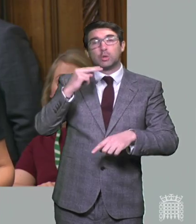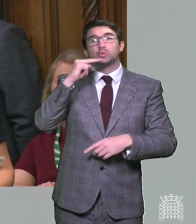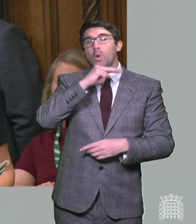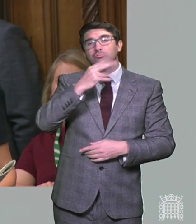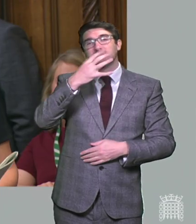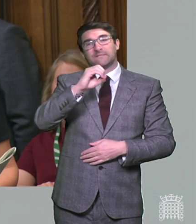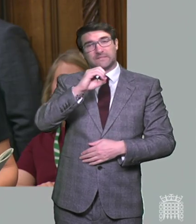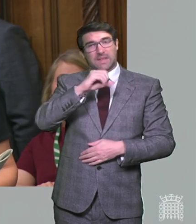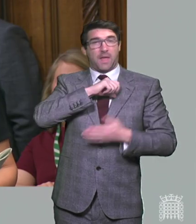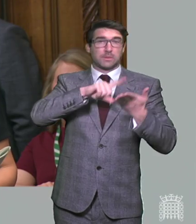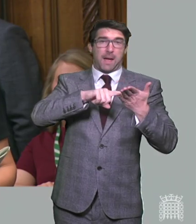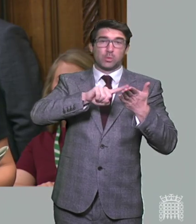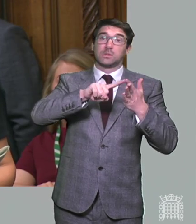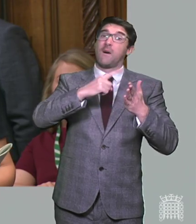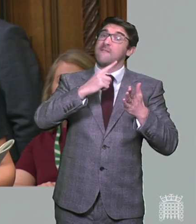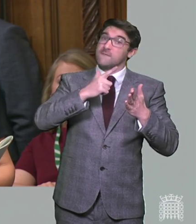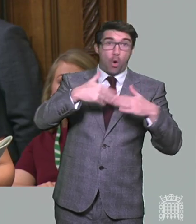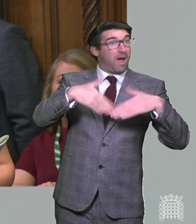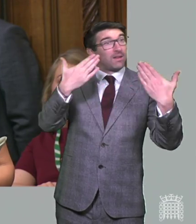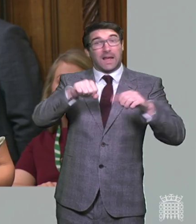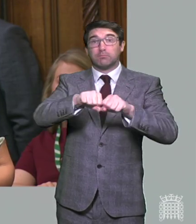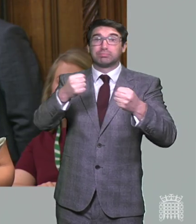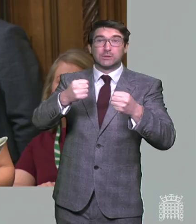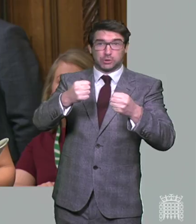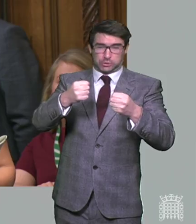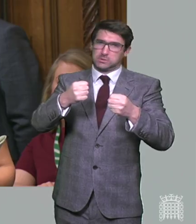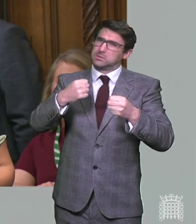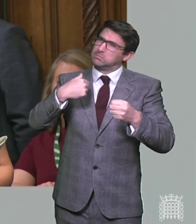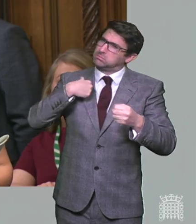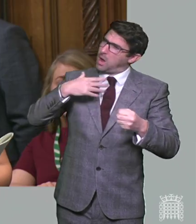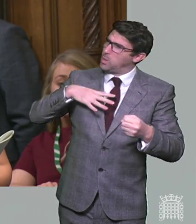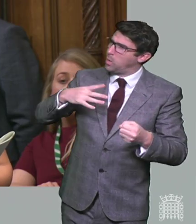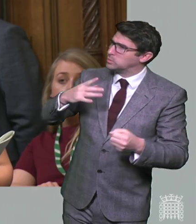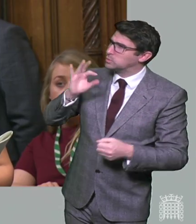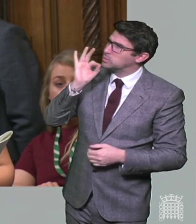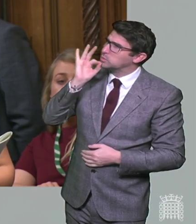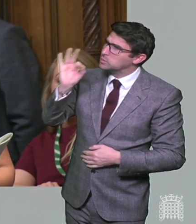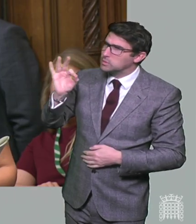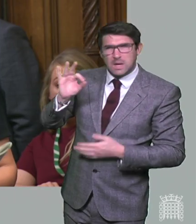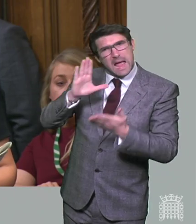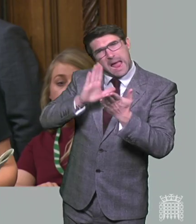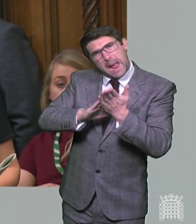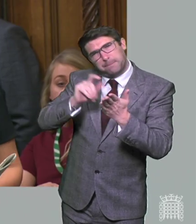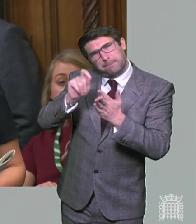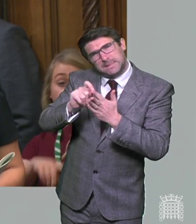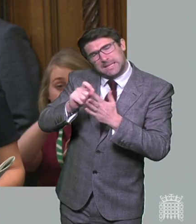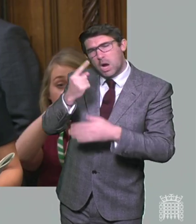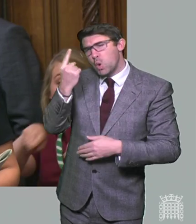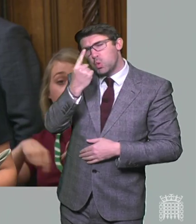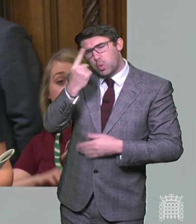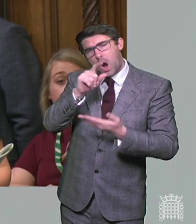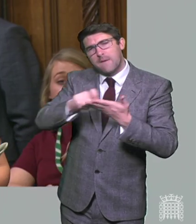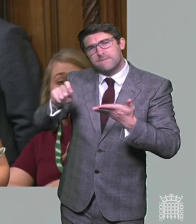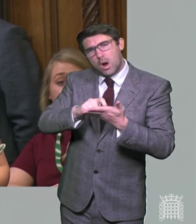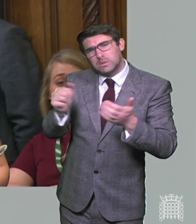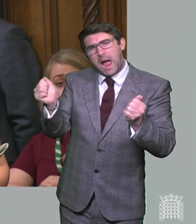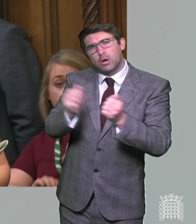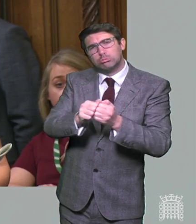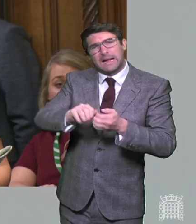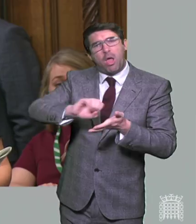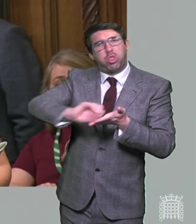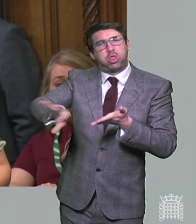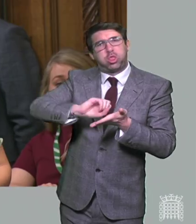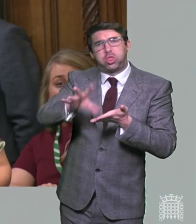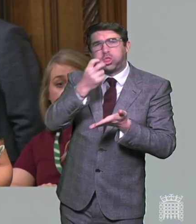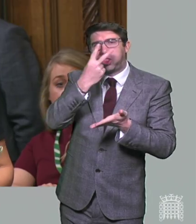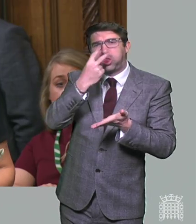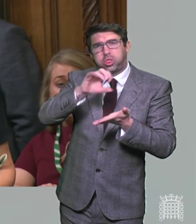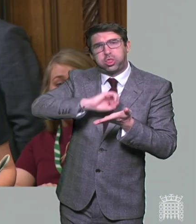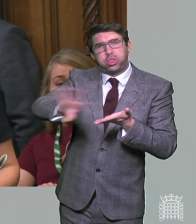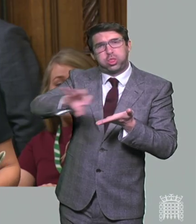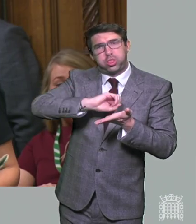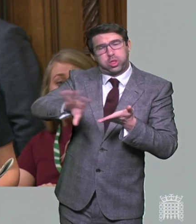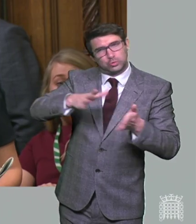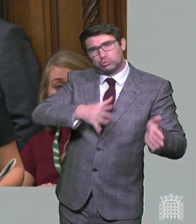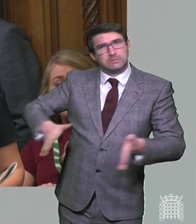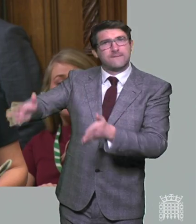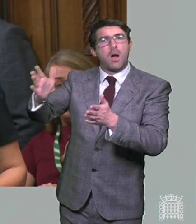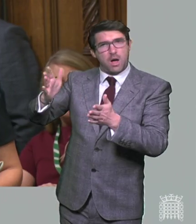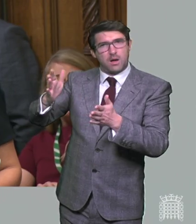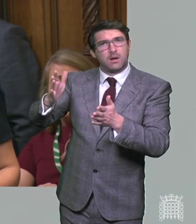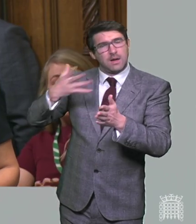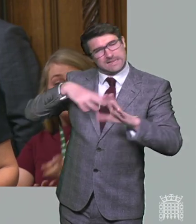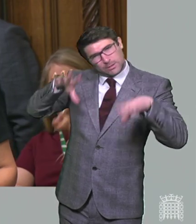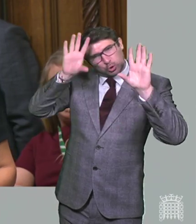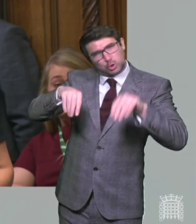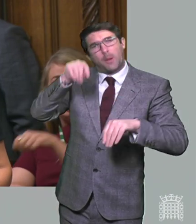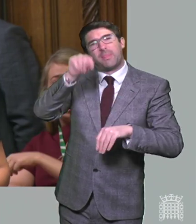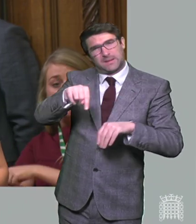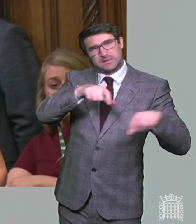Will the Prime Minister confirm that no MP voted to discharge sewage into our waterways, and that it is beneath the Opposition parties and their activists to keep repeating that outright lie?